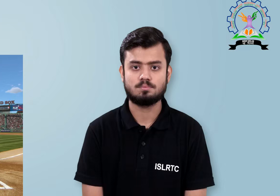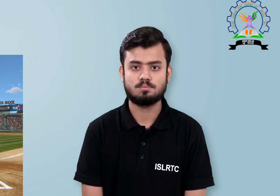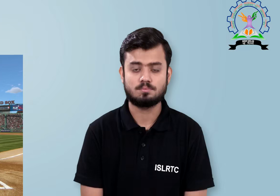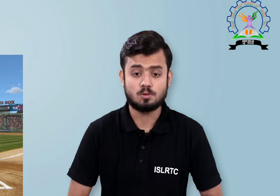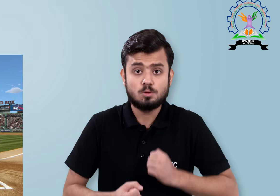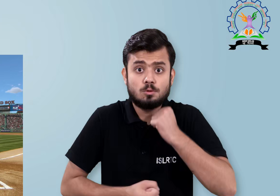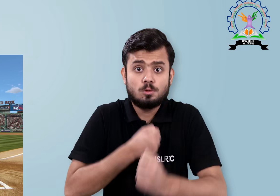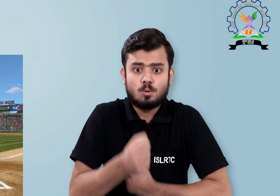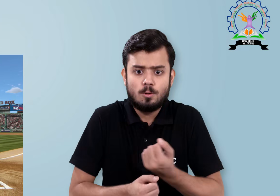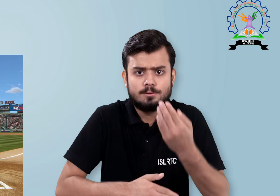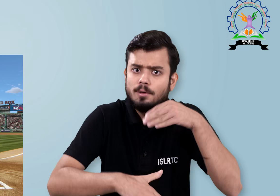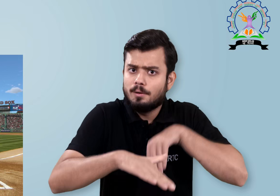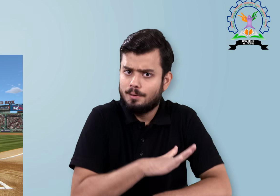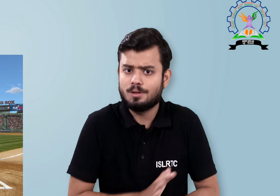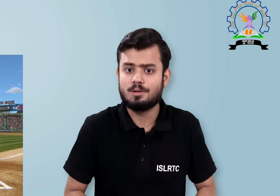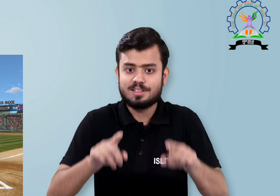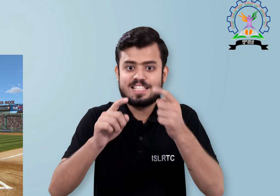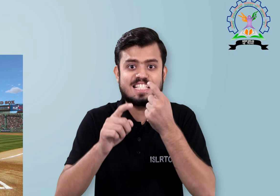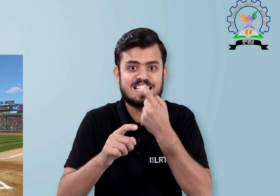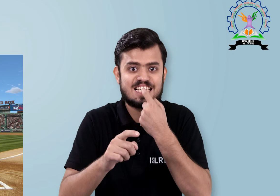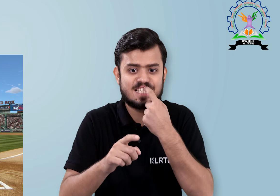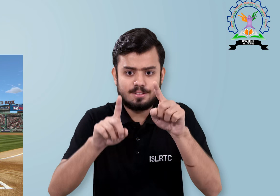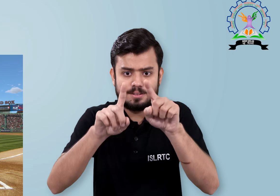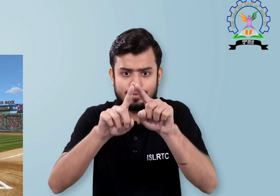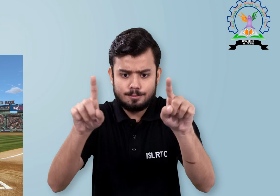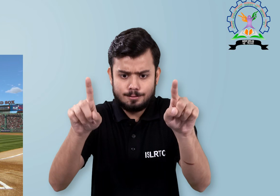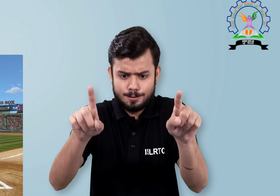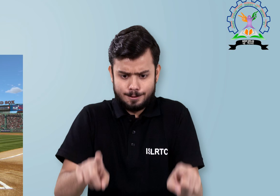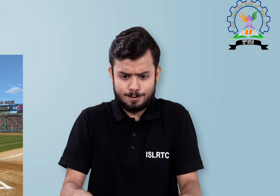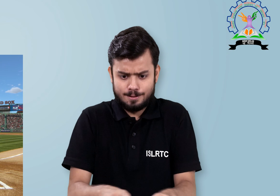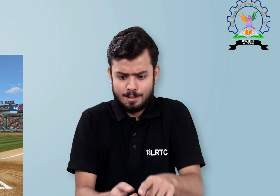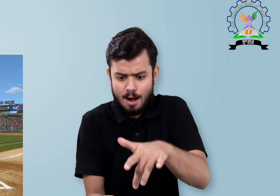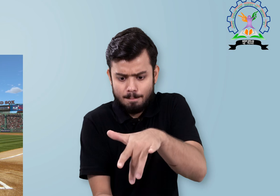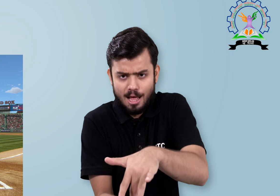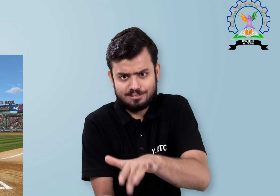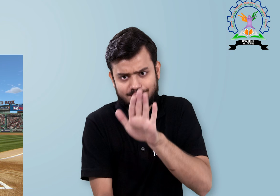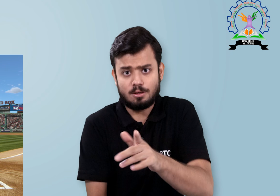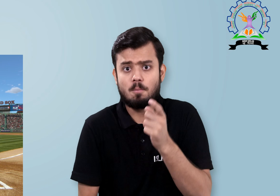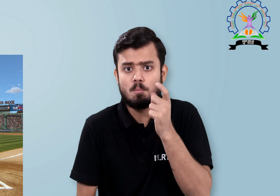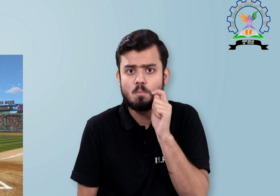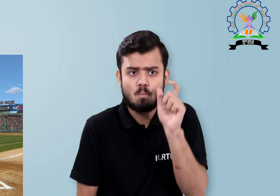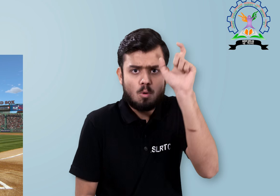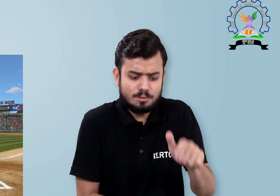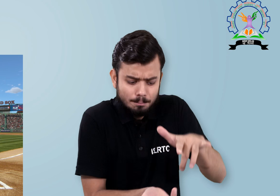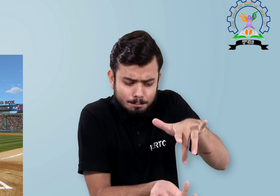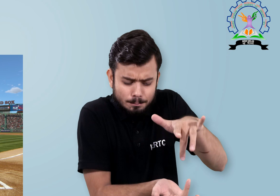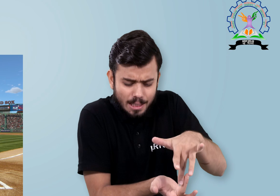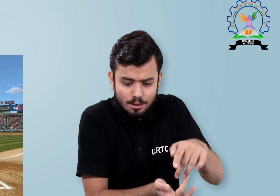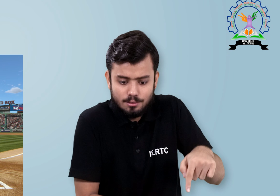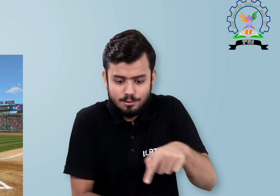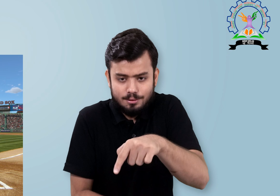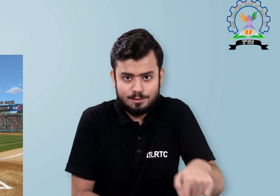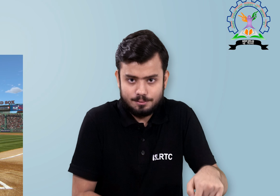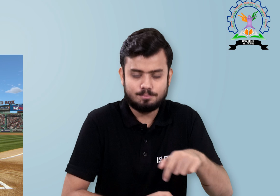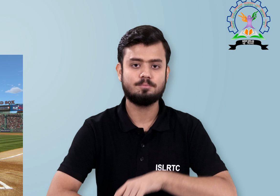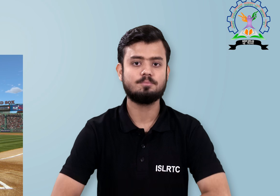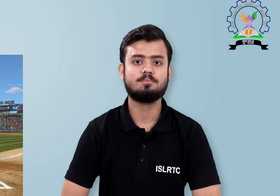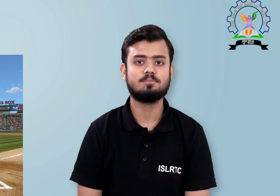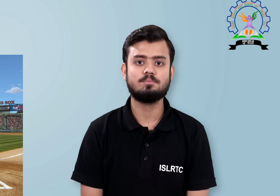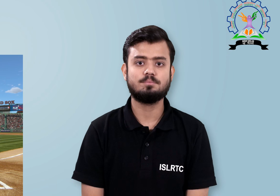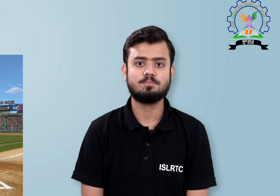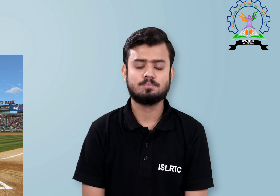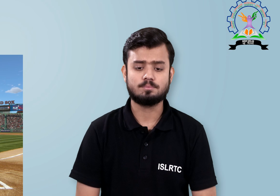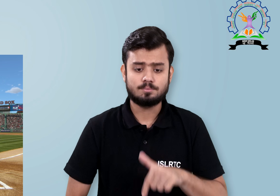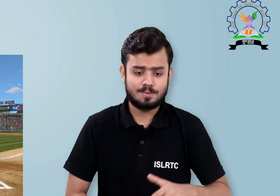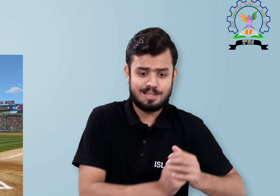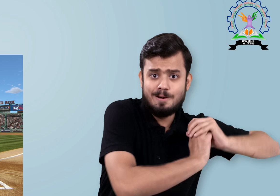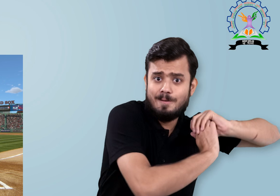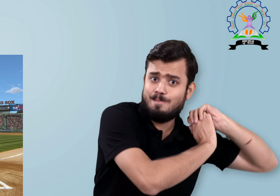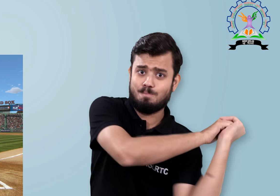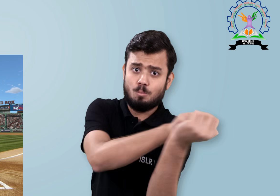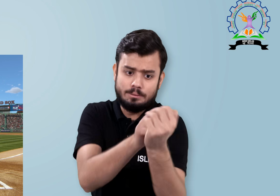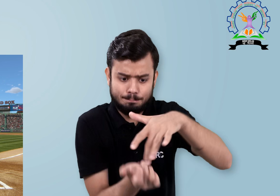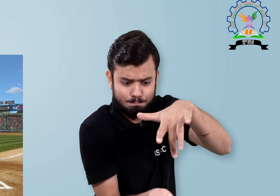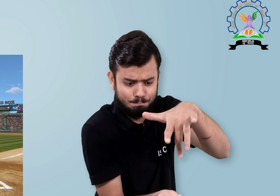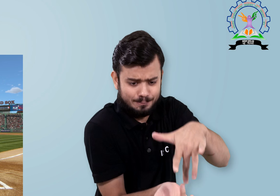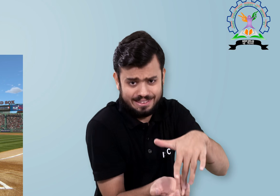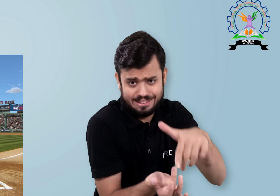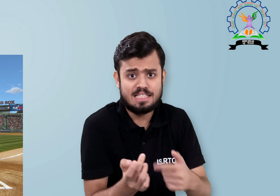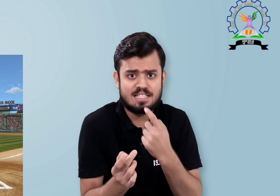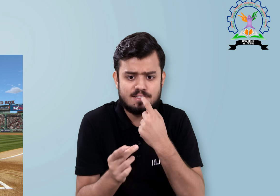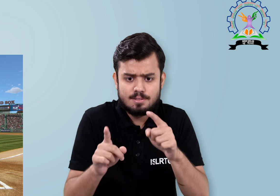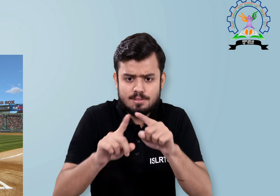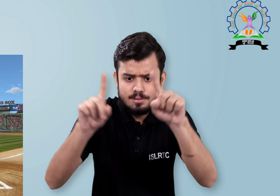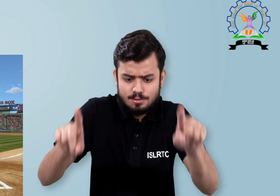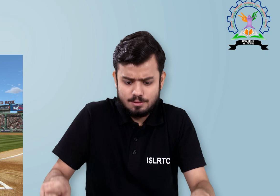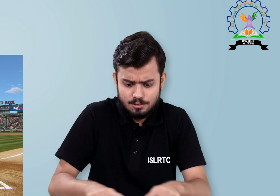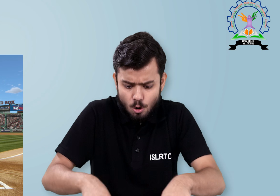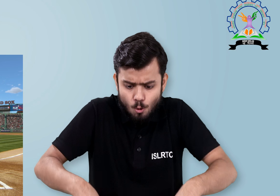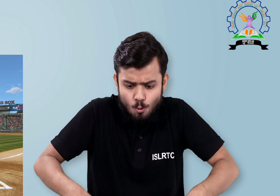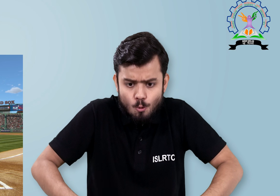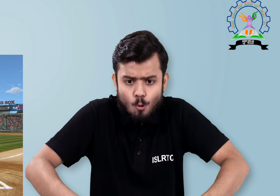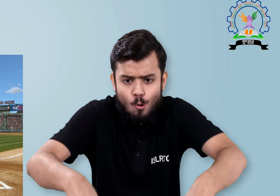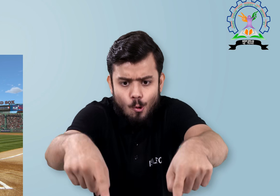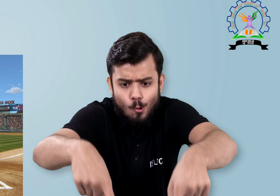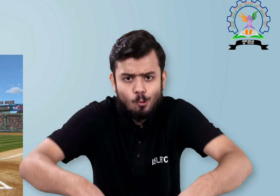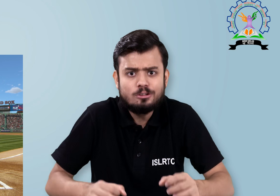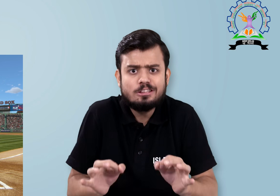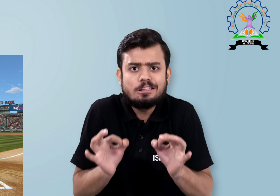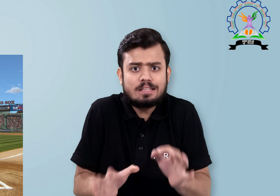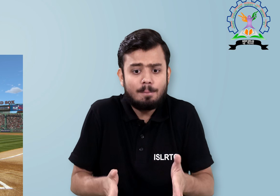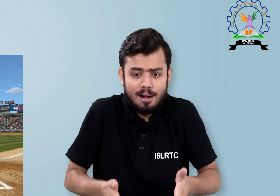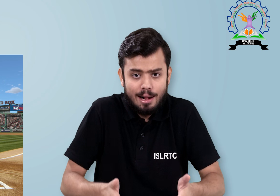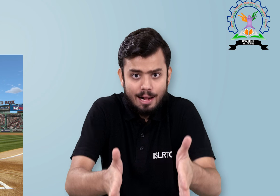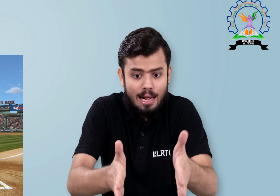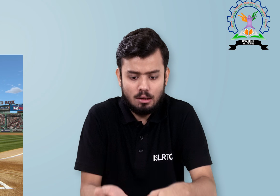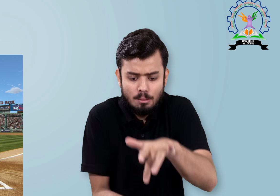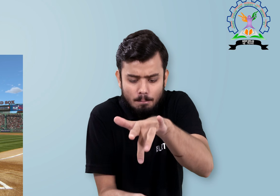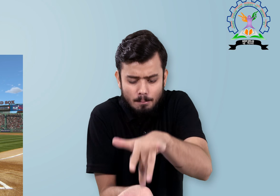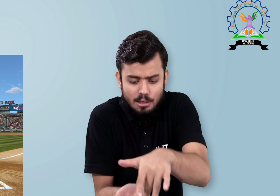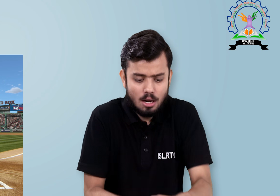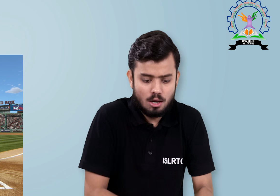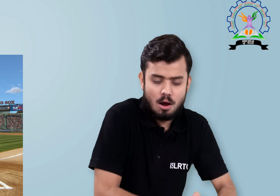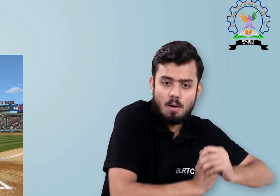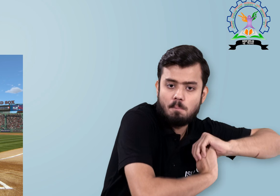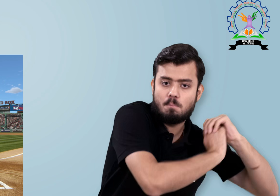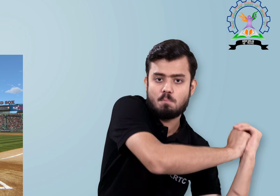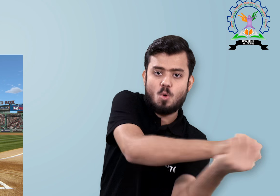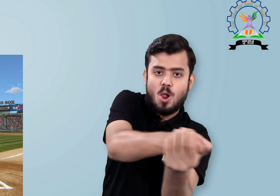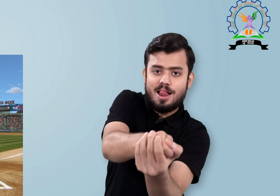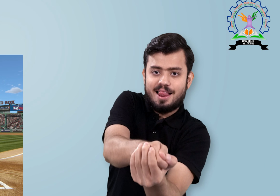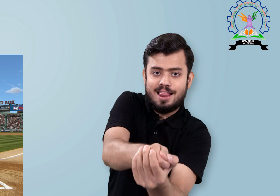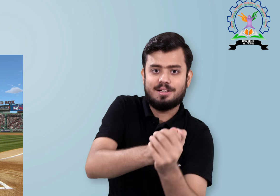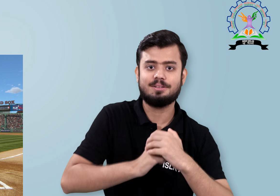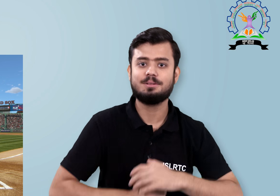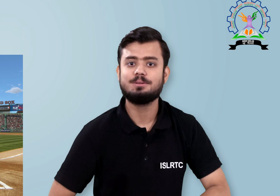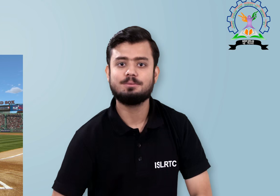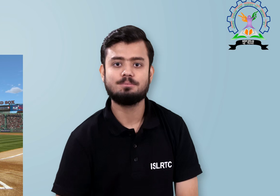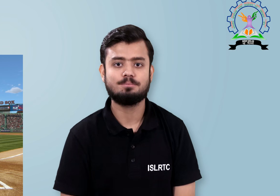Strike A strike in baseball occurs when a batter misses a pitch in the strike zone, or when a pitch passes through the strike zone without being hit by the batter.